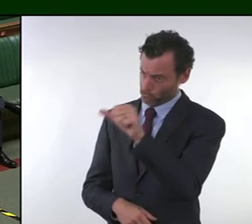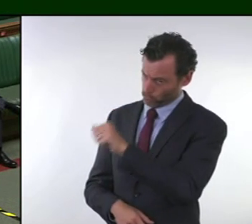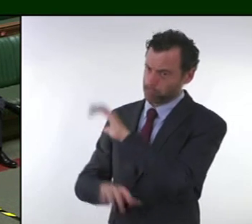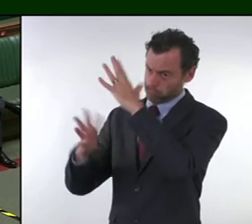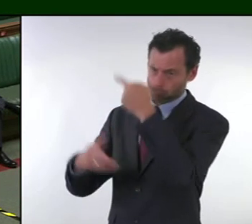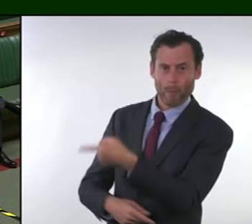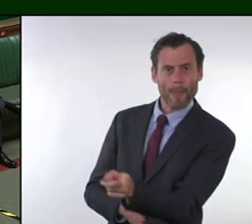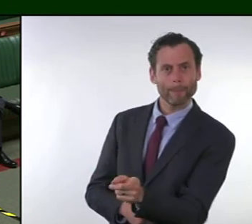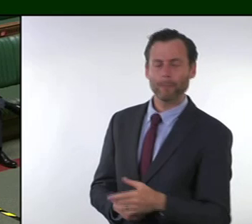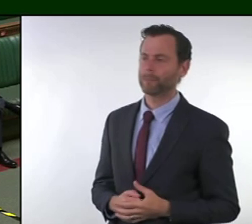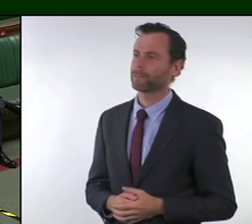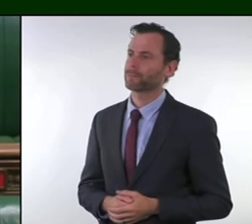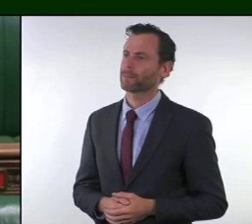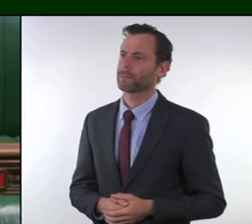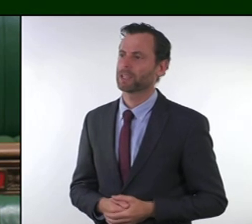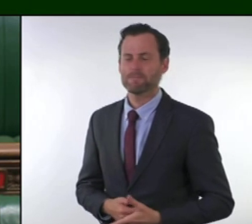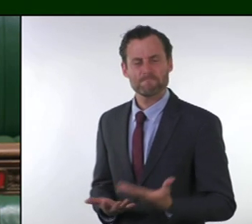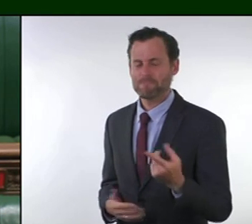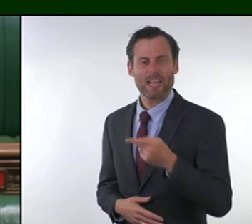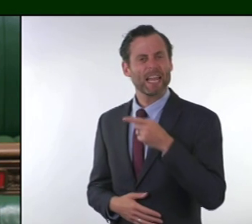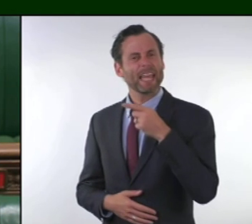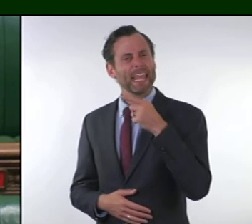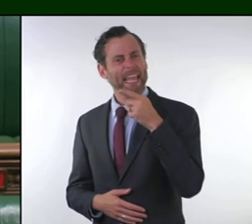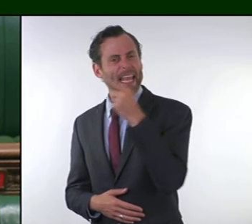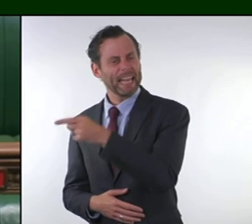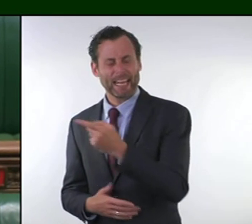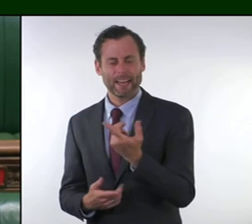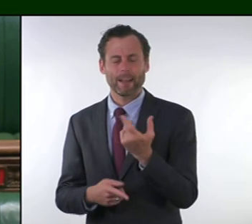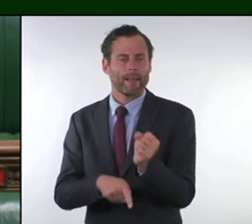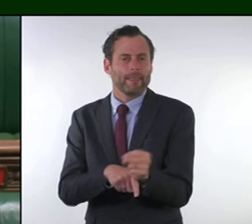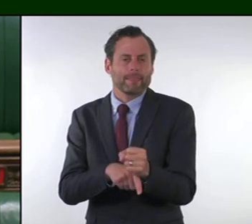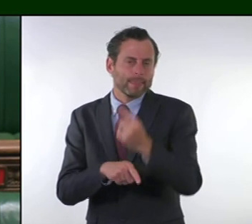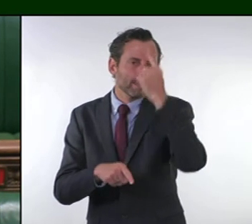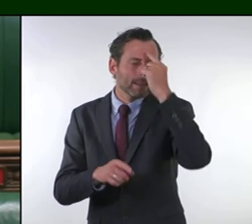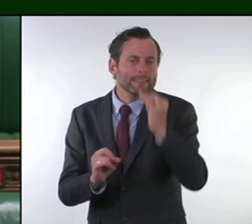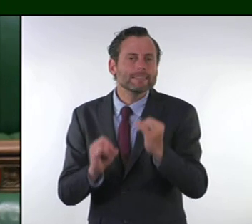The Prime Minister continues to insult those on the frontline by not taking these issues seriously.